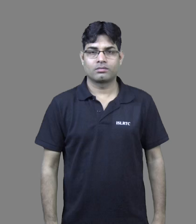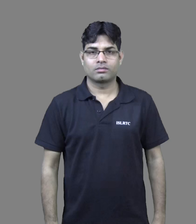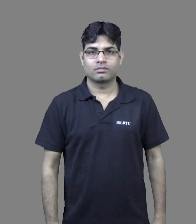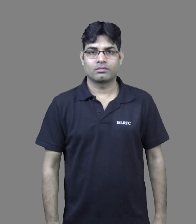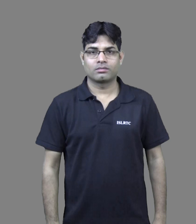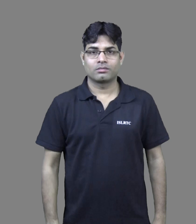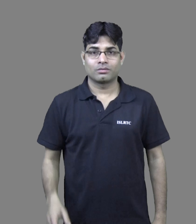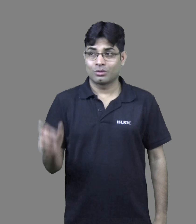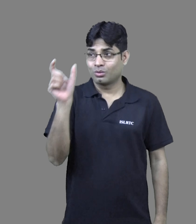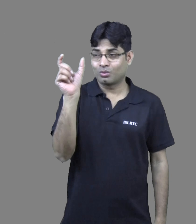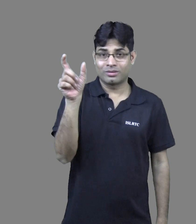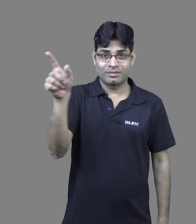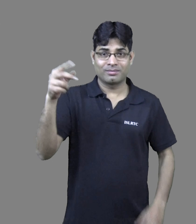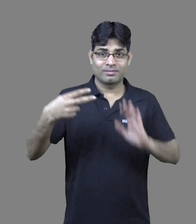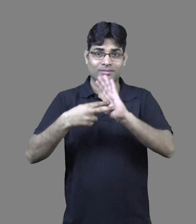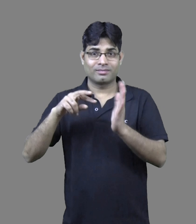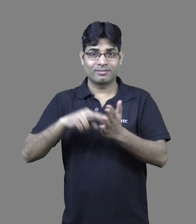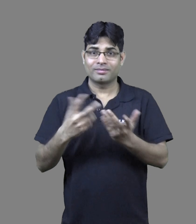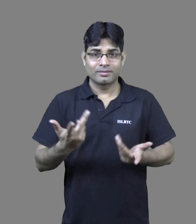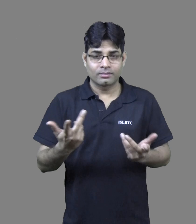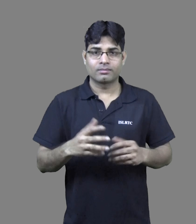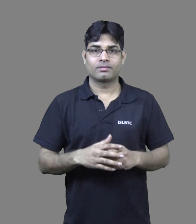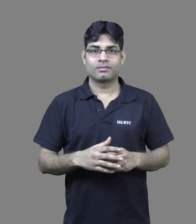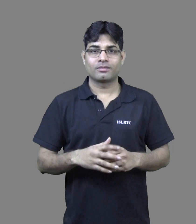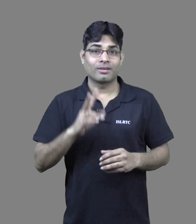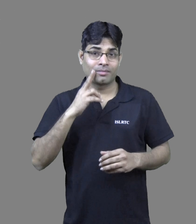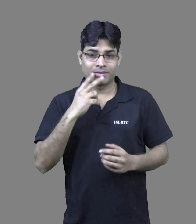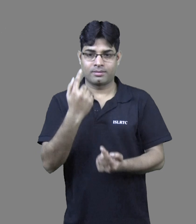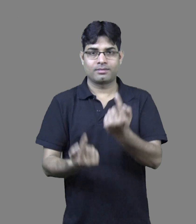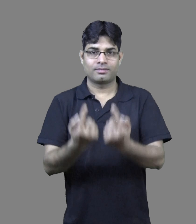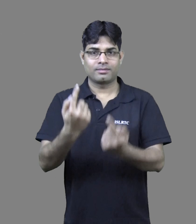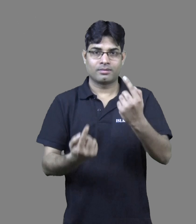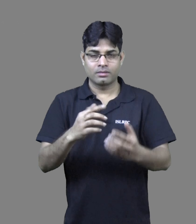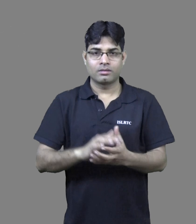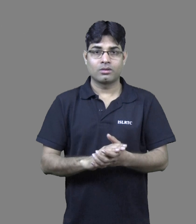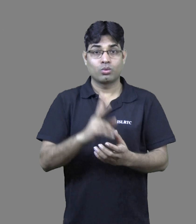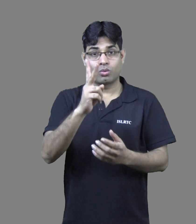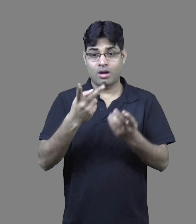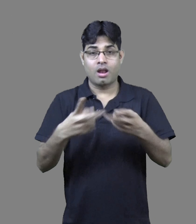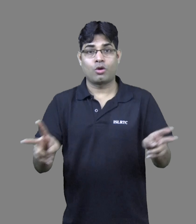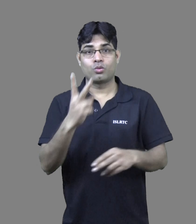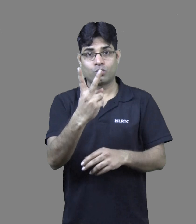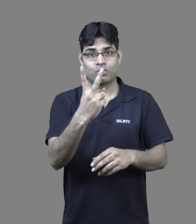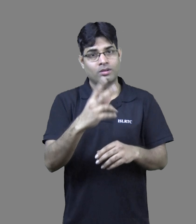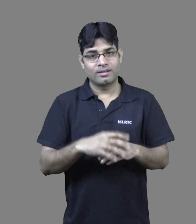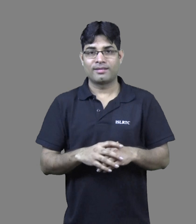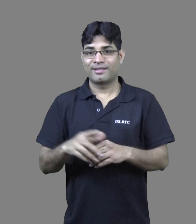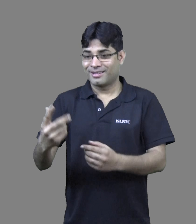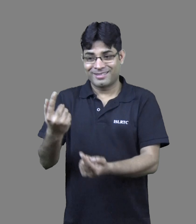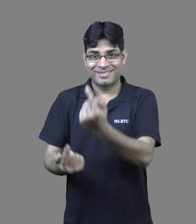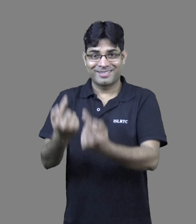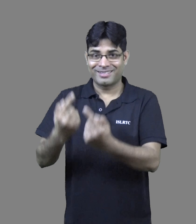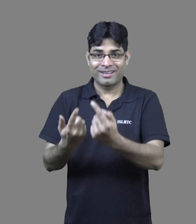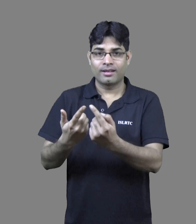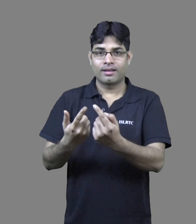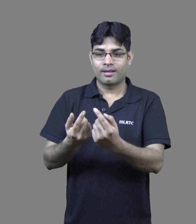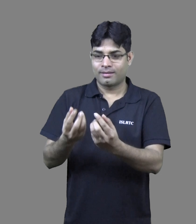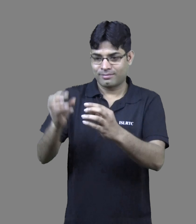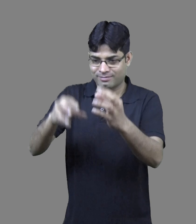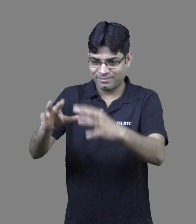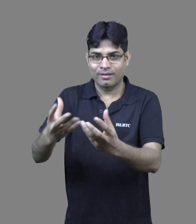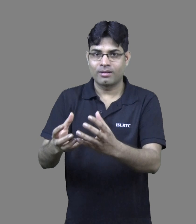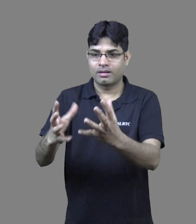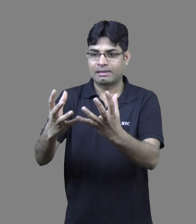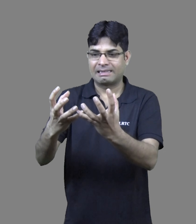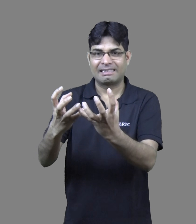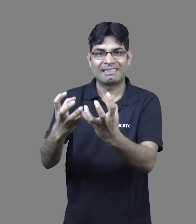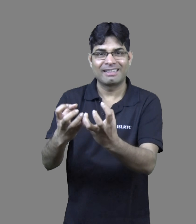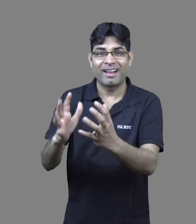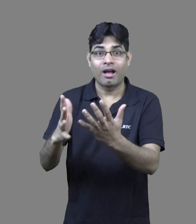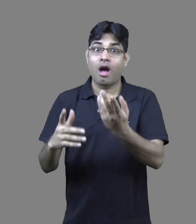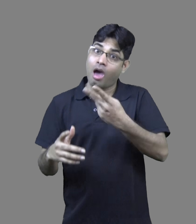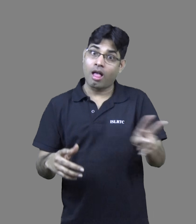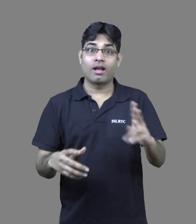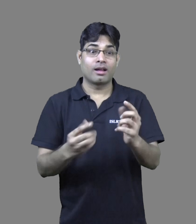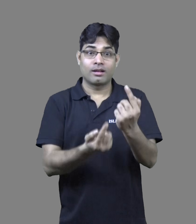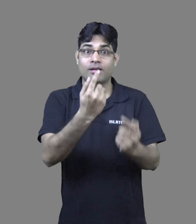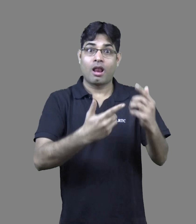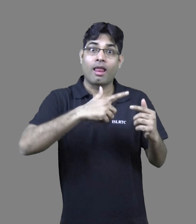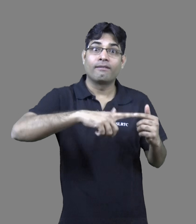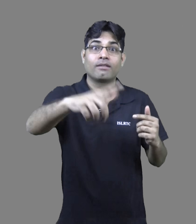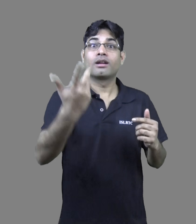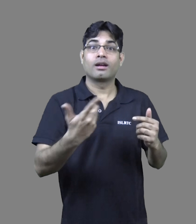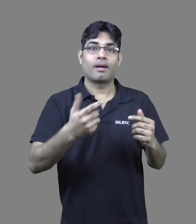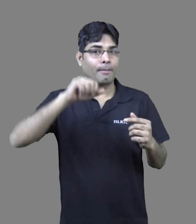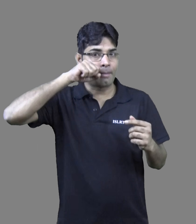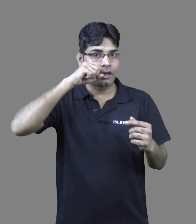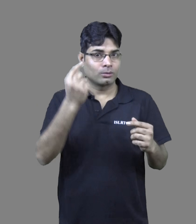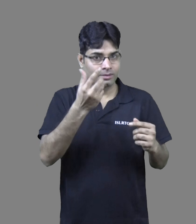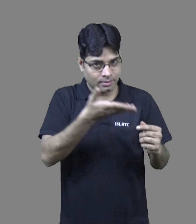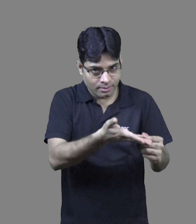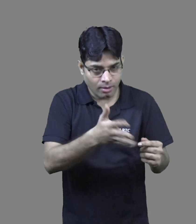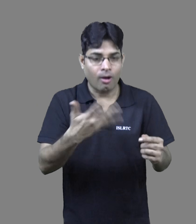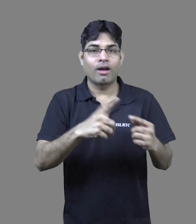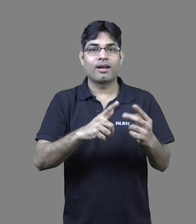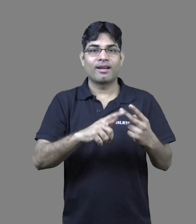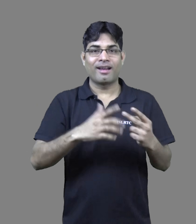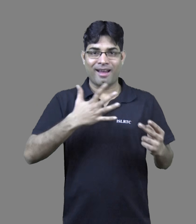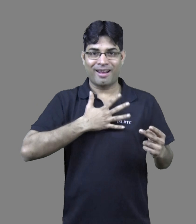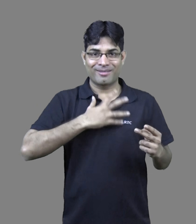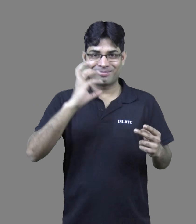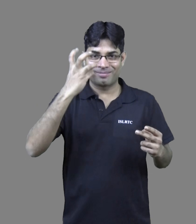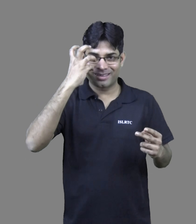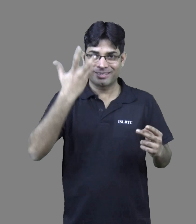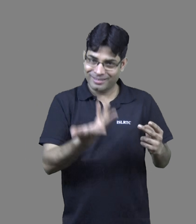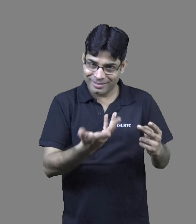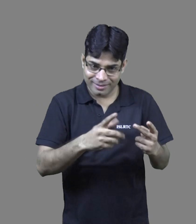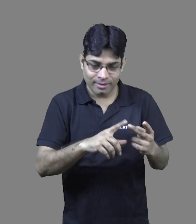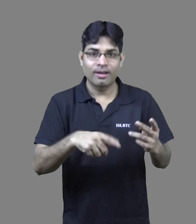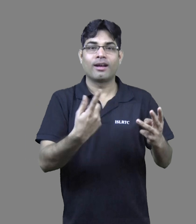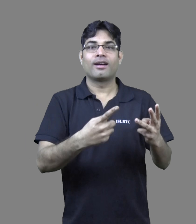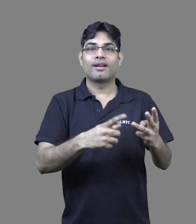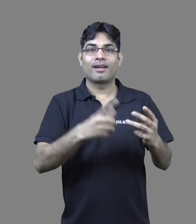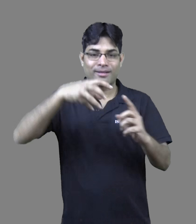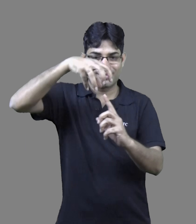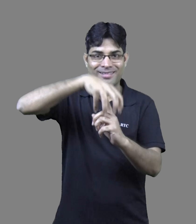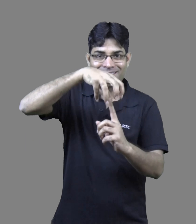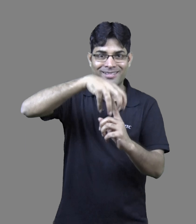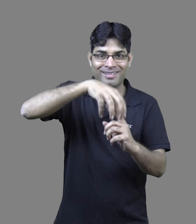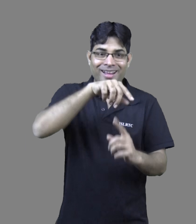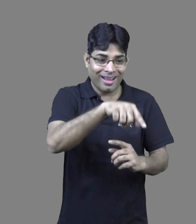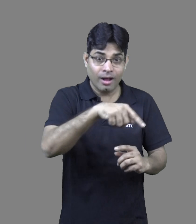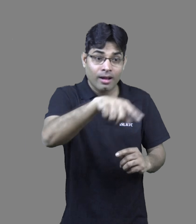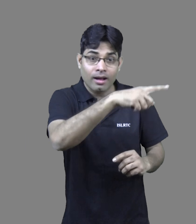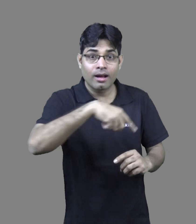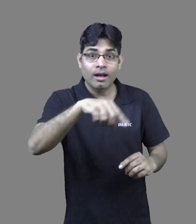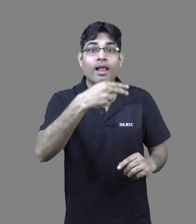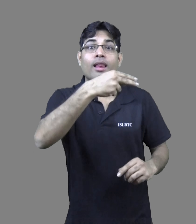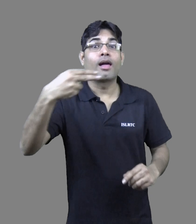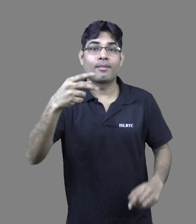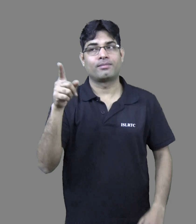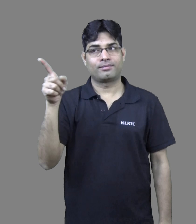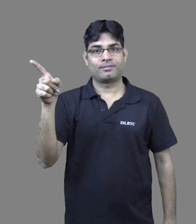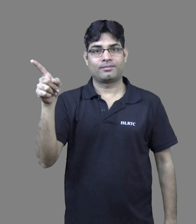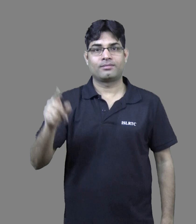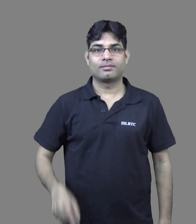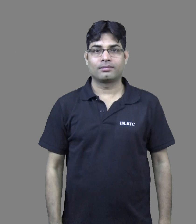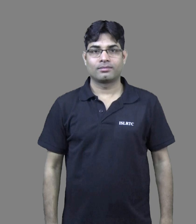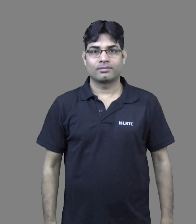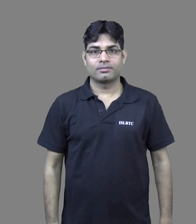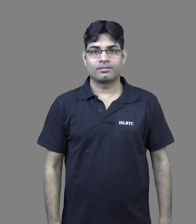Vegetable Forcing Gardening